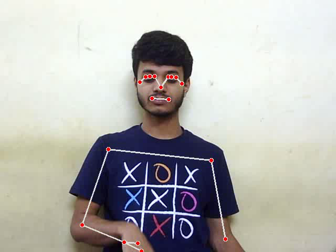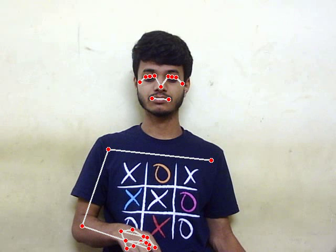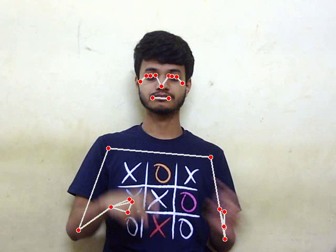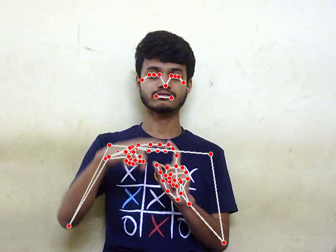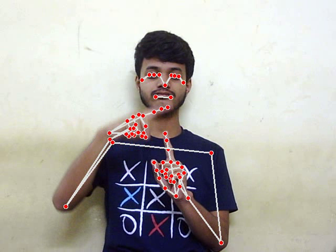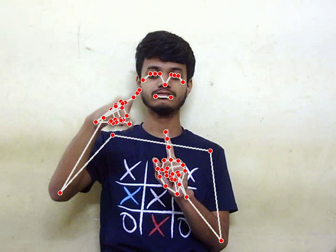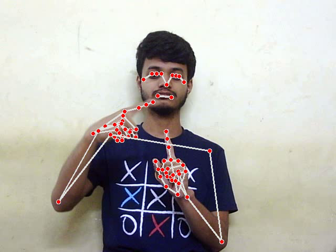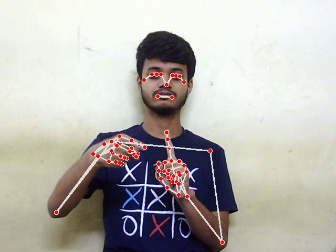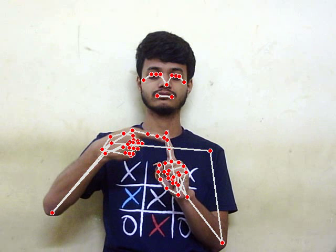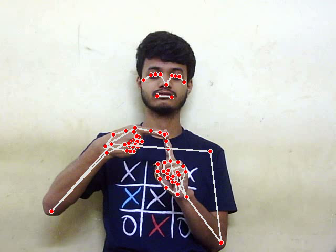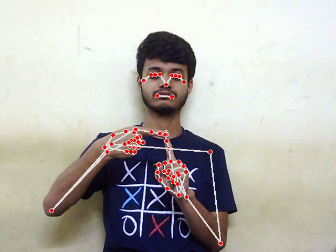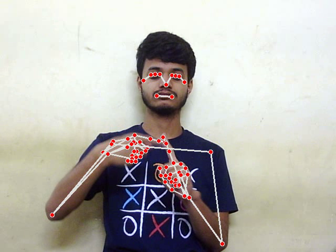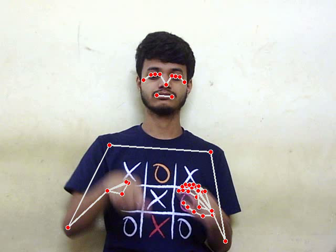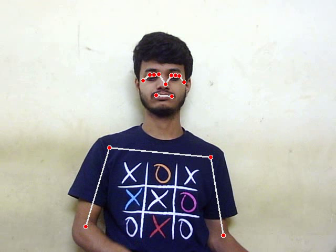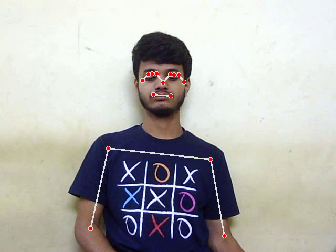when